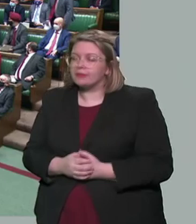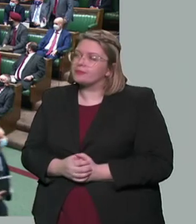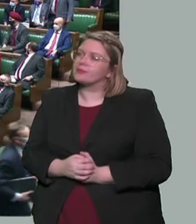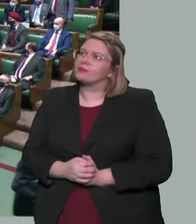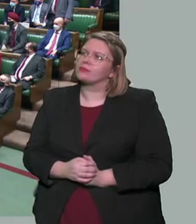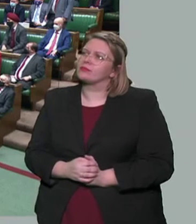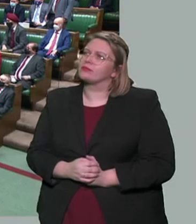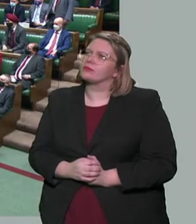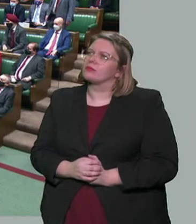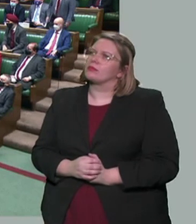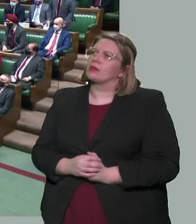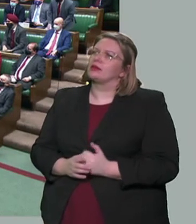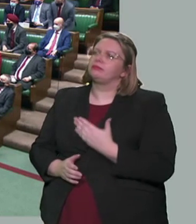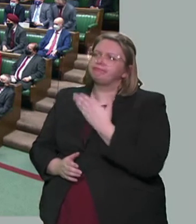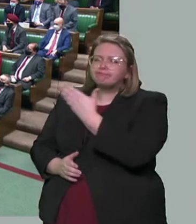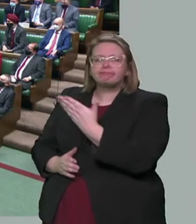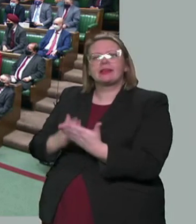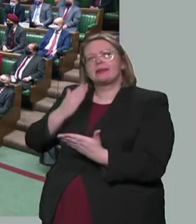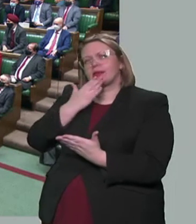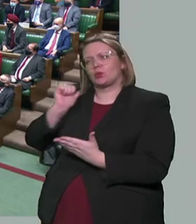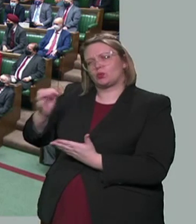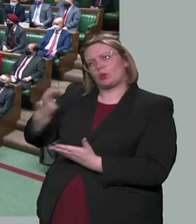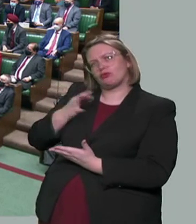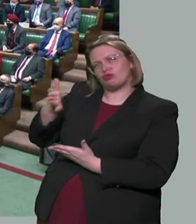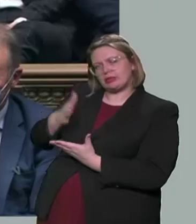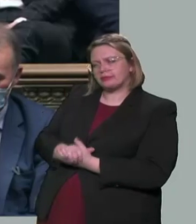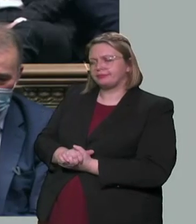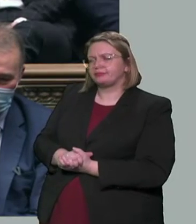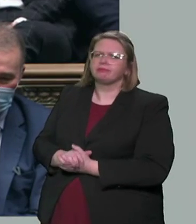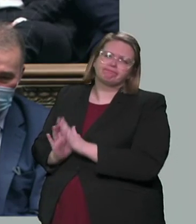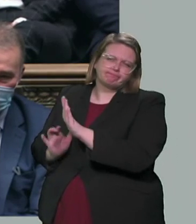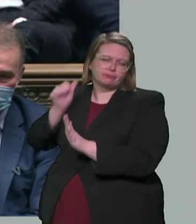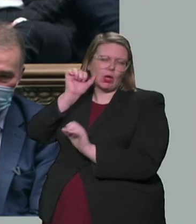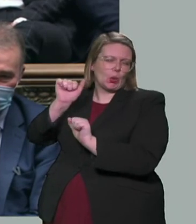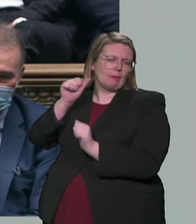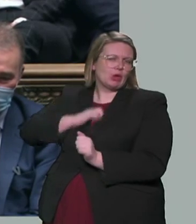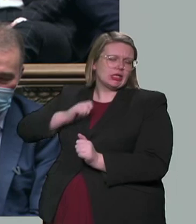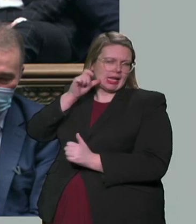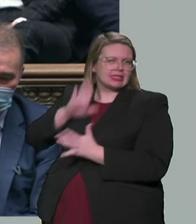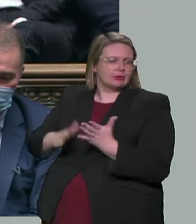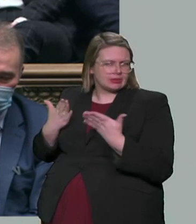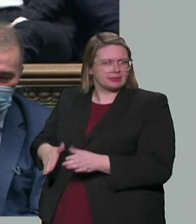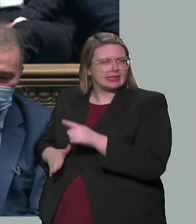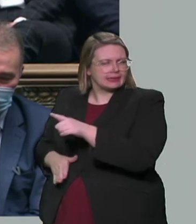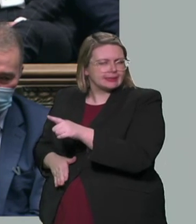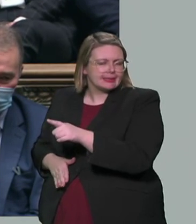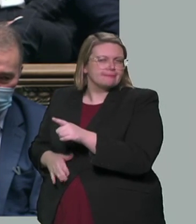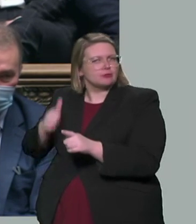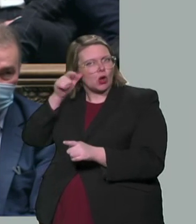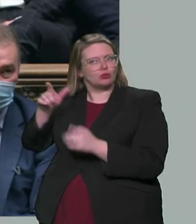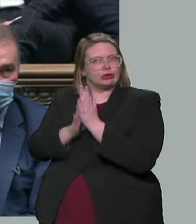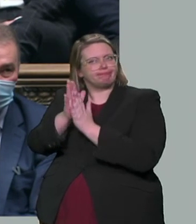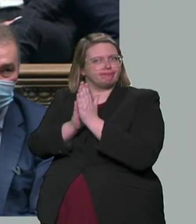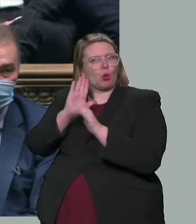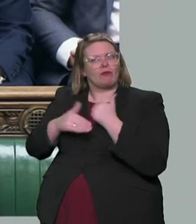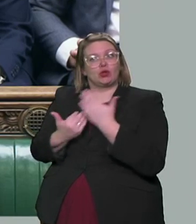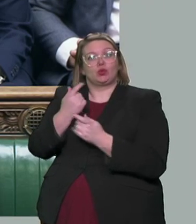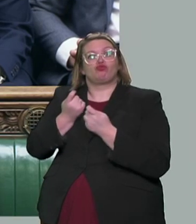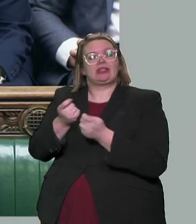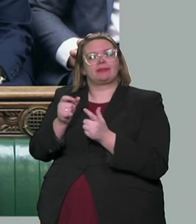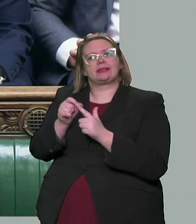I thank the honourable Lady for her question, and I appreciate the personal experience that makes her interested in psilocybin.